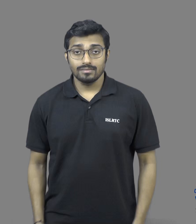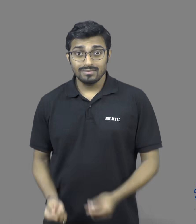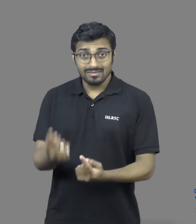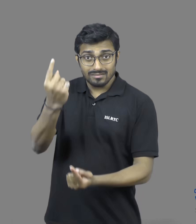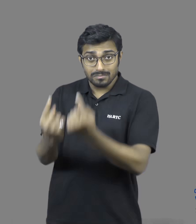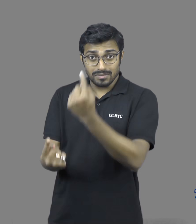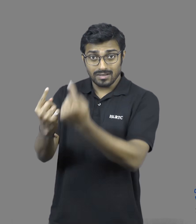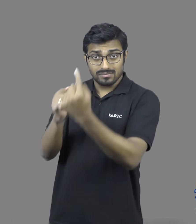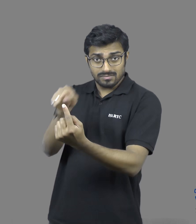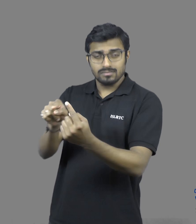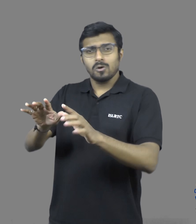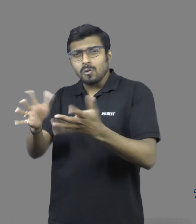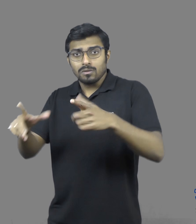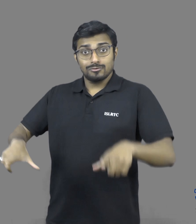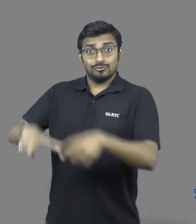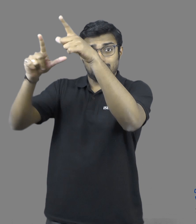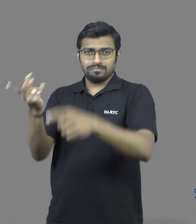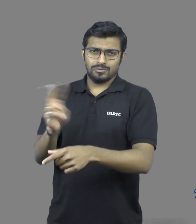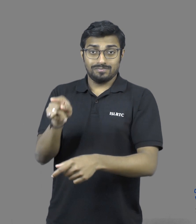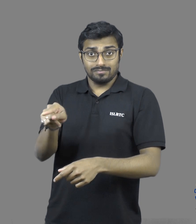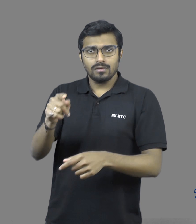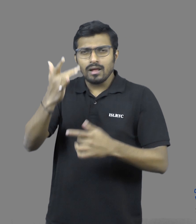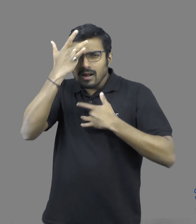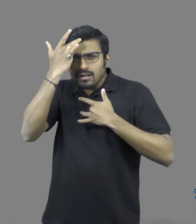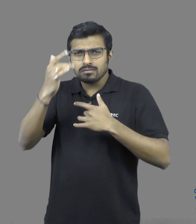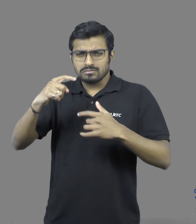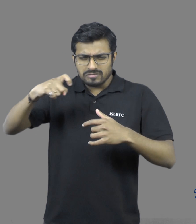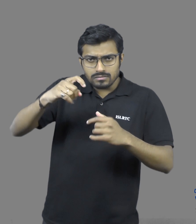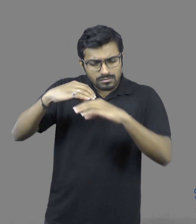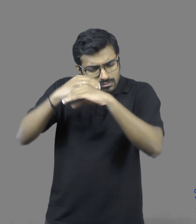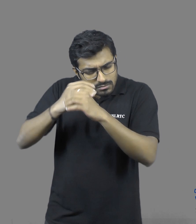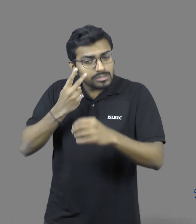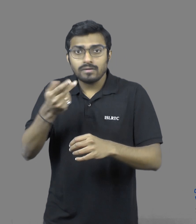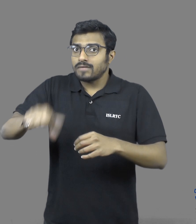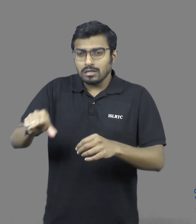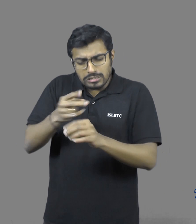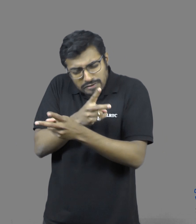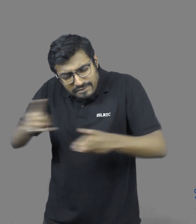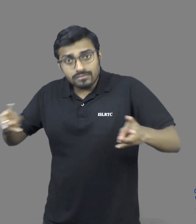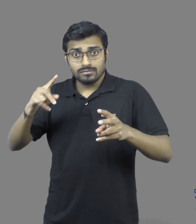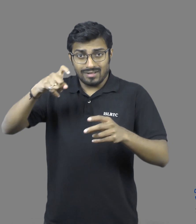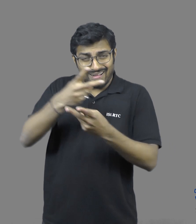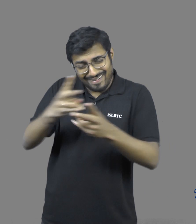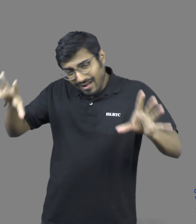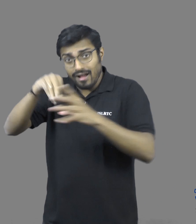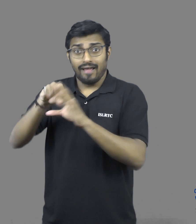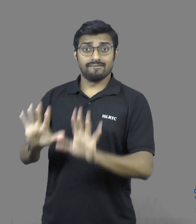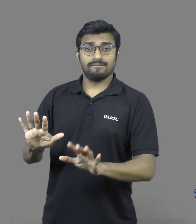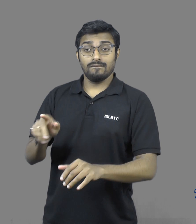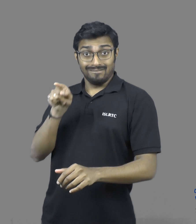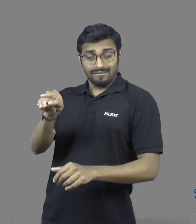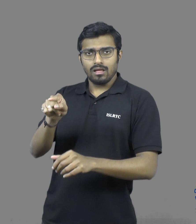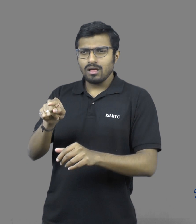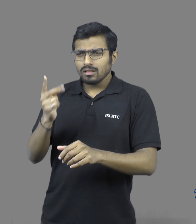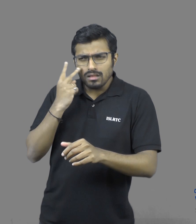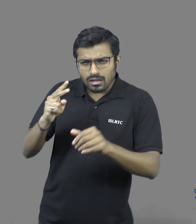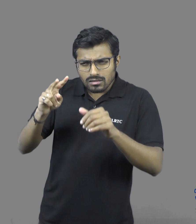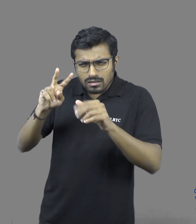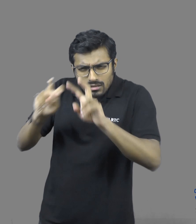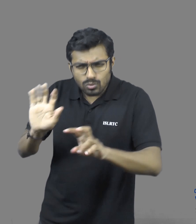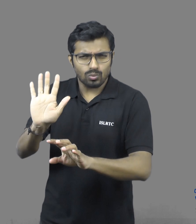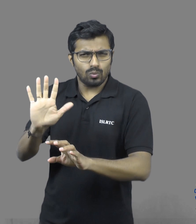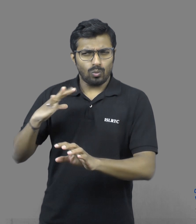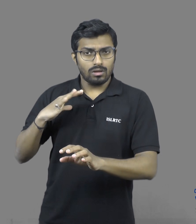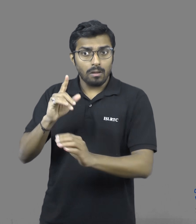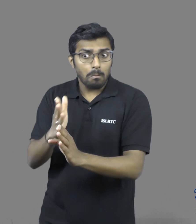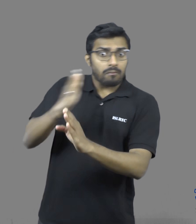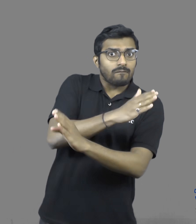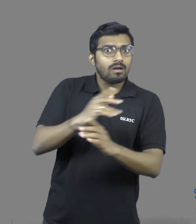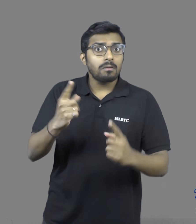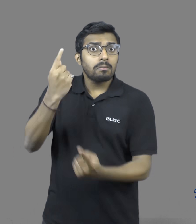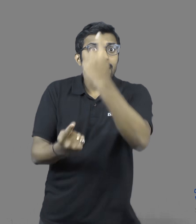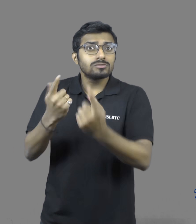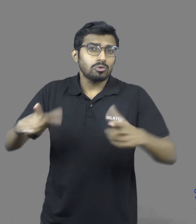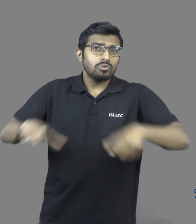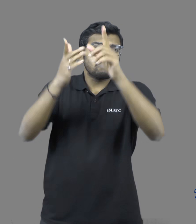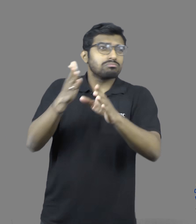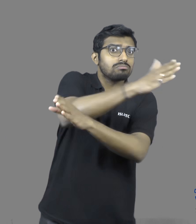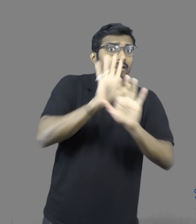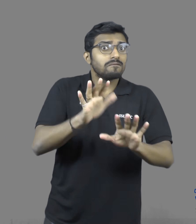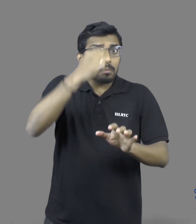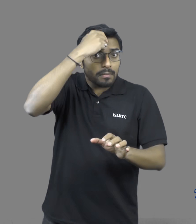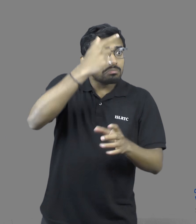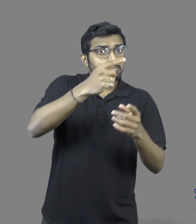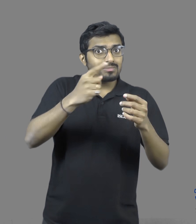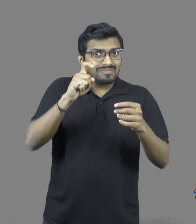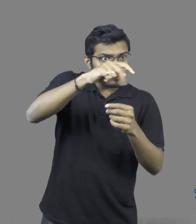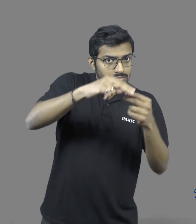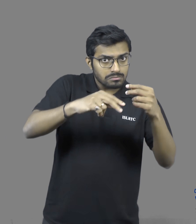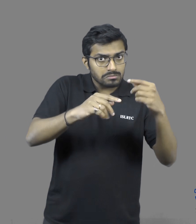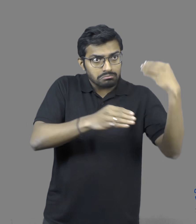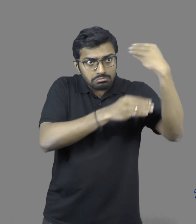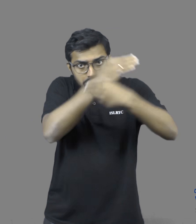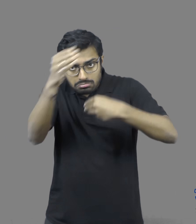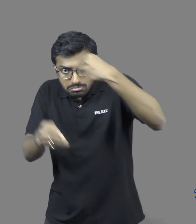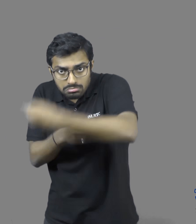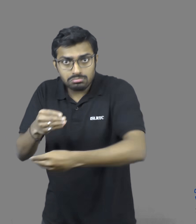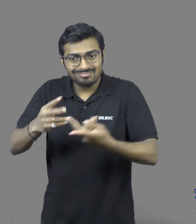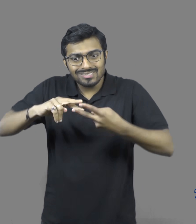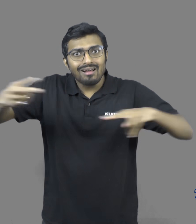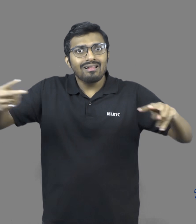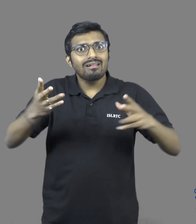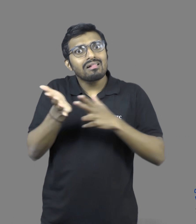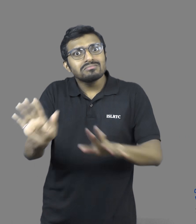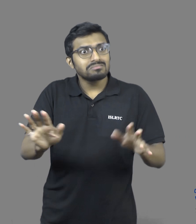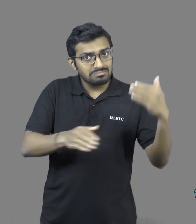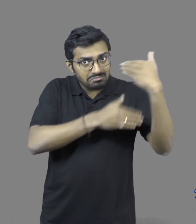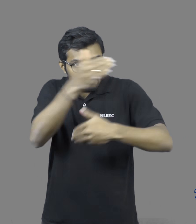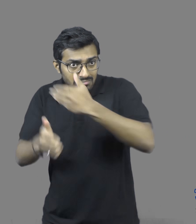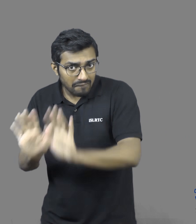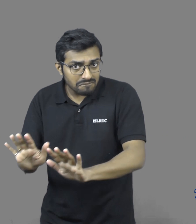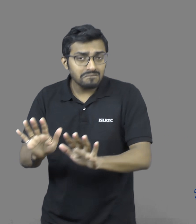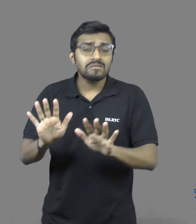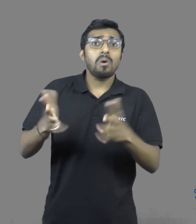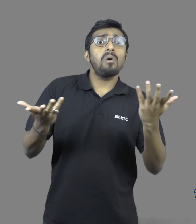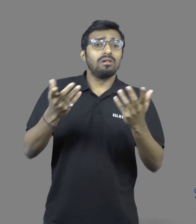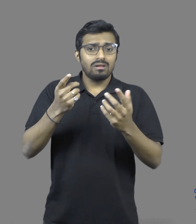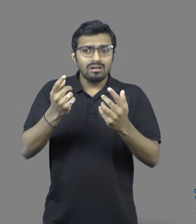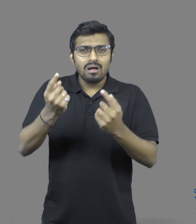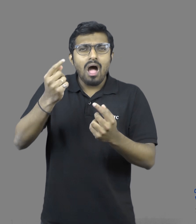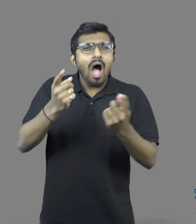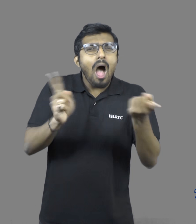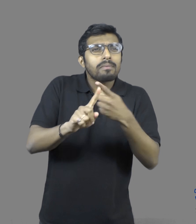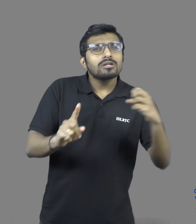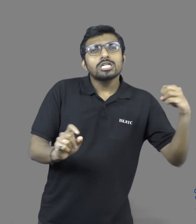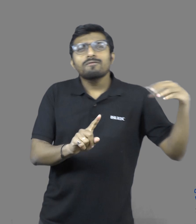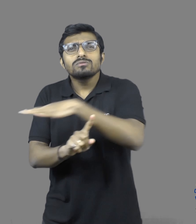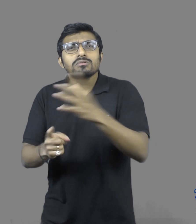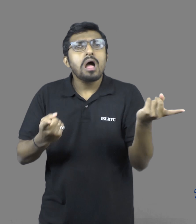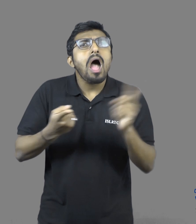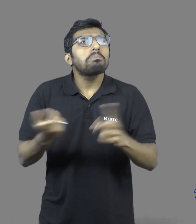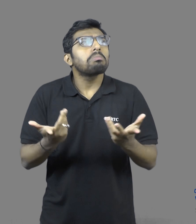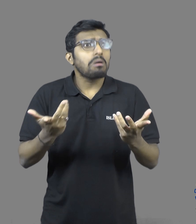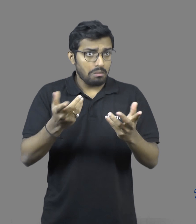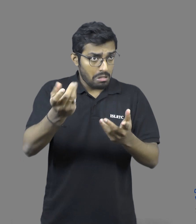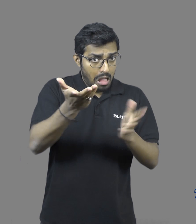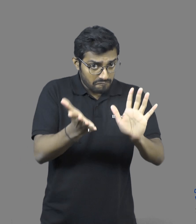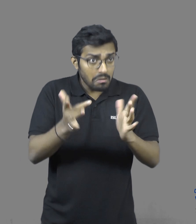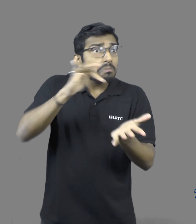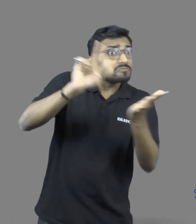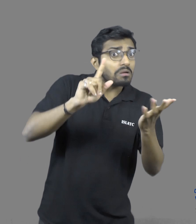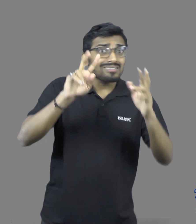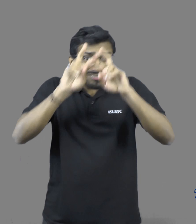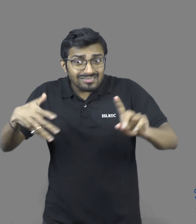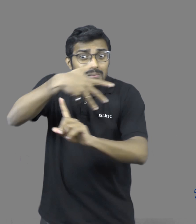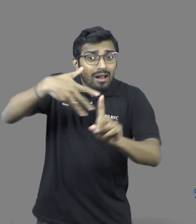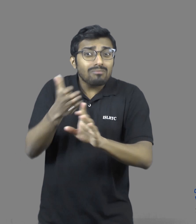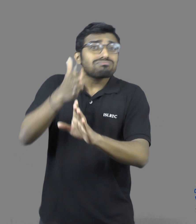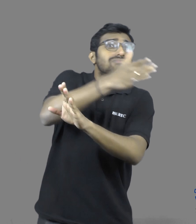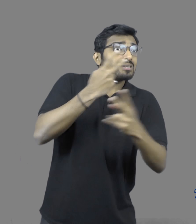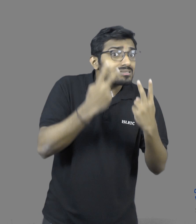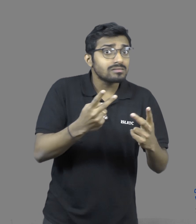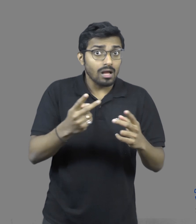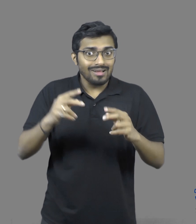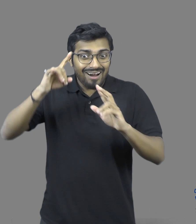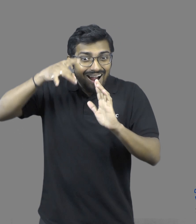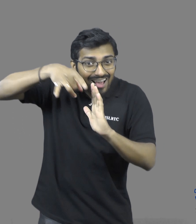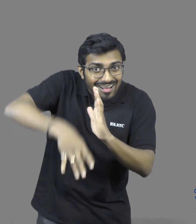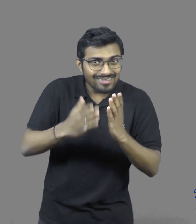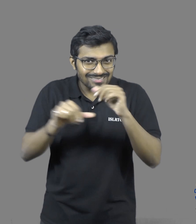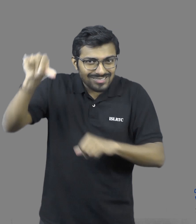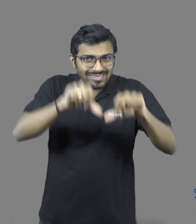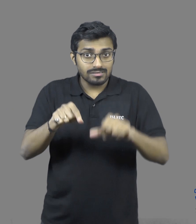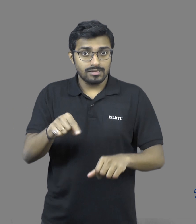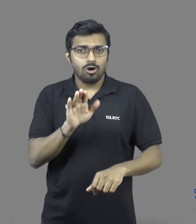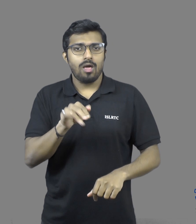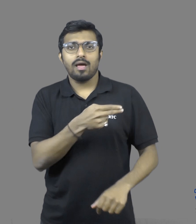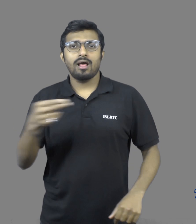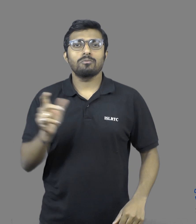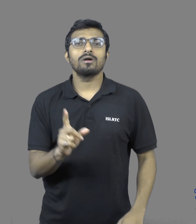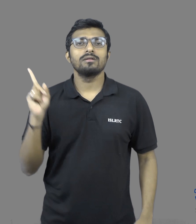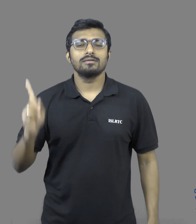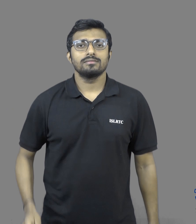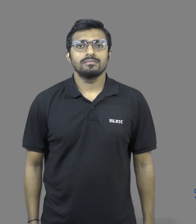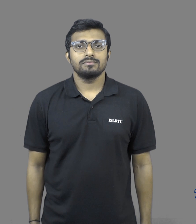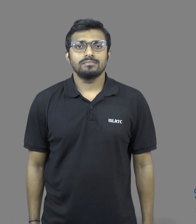History of Plant Pathology